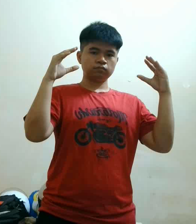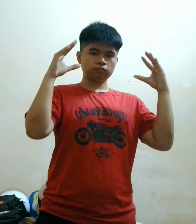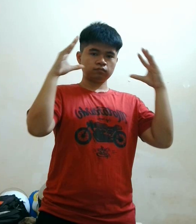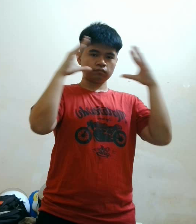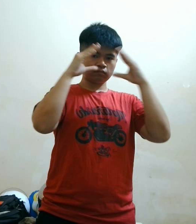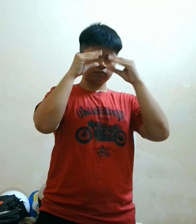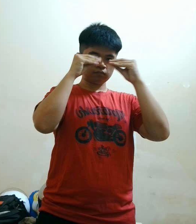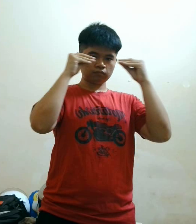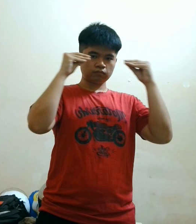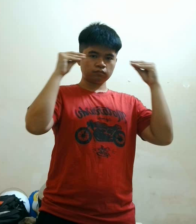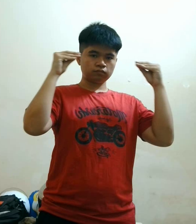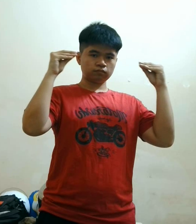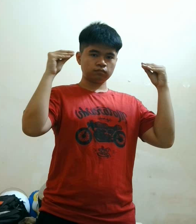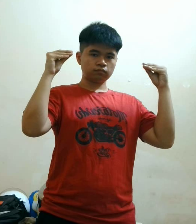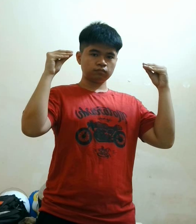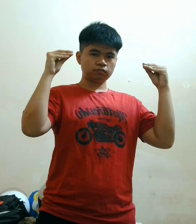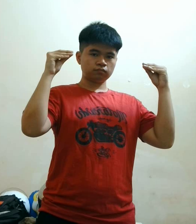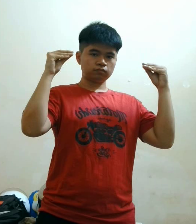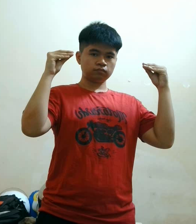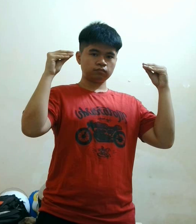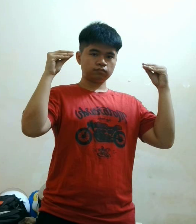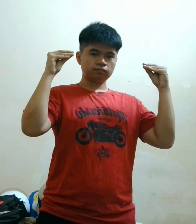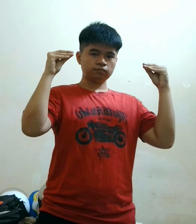buoi toi